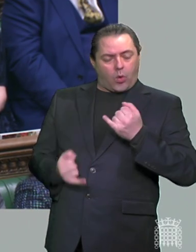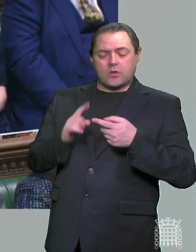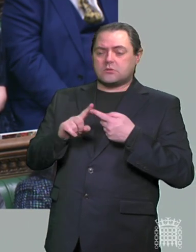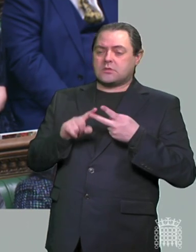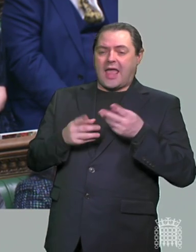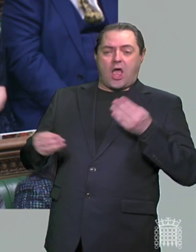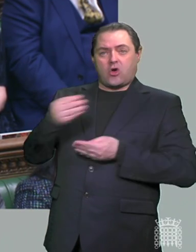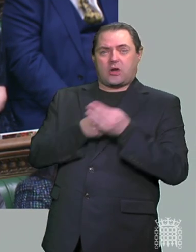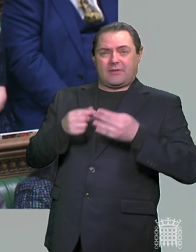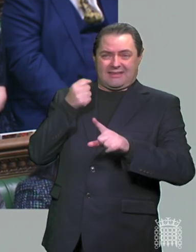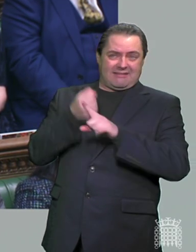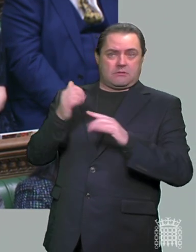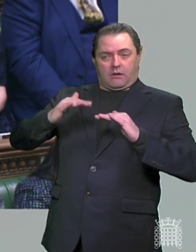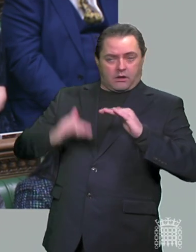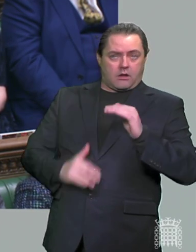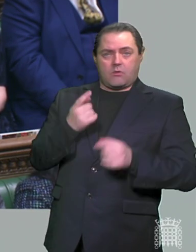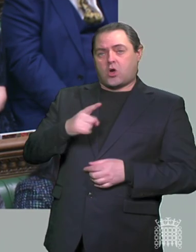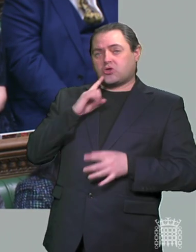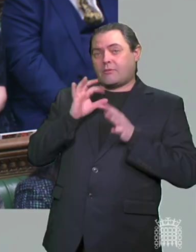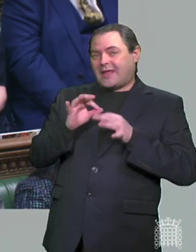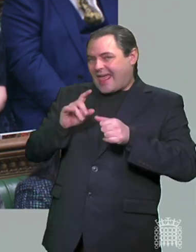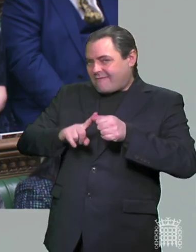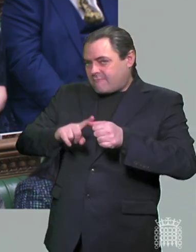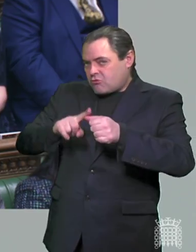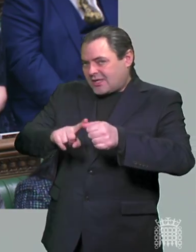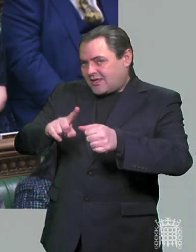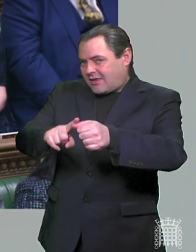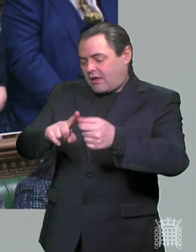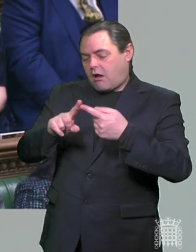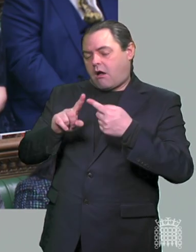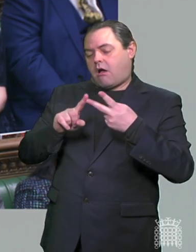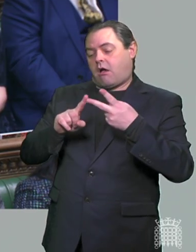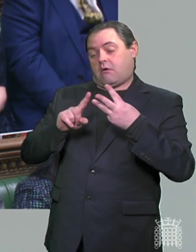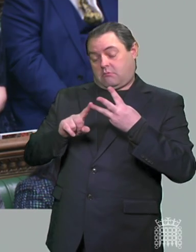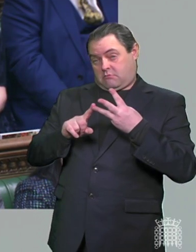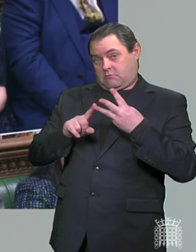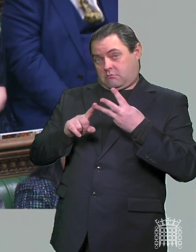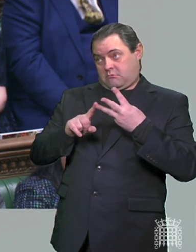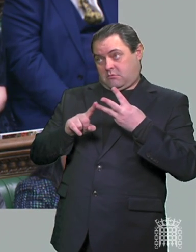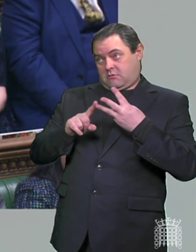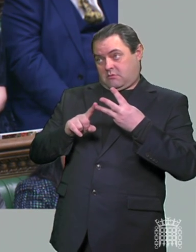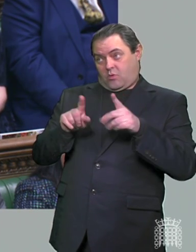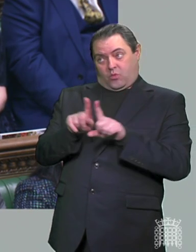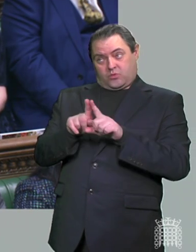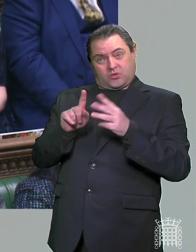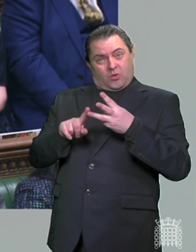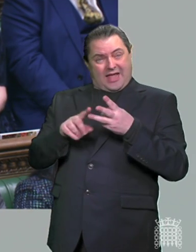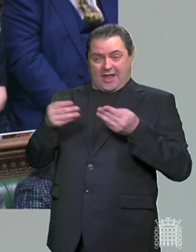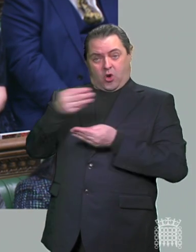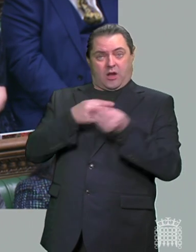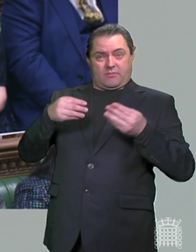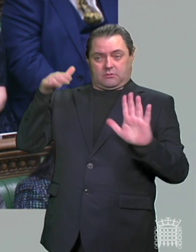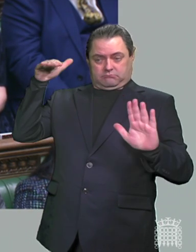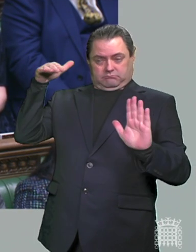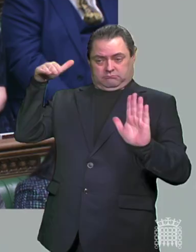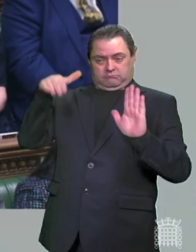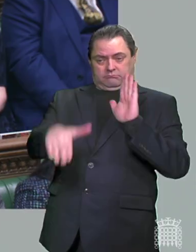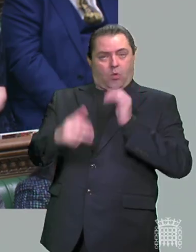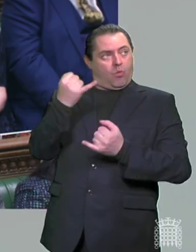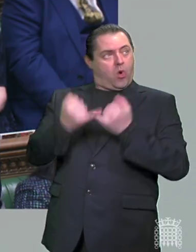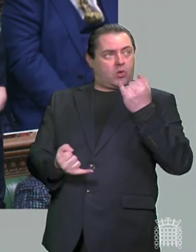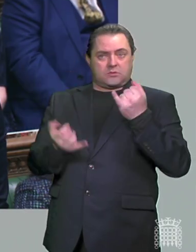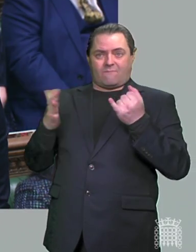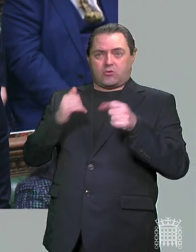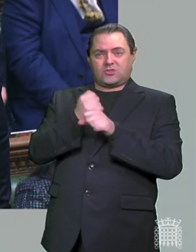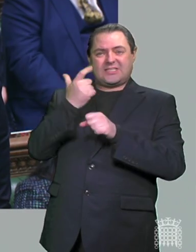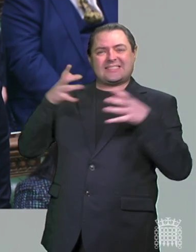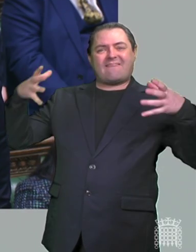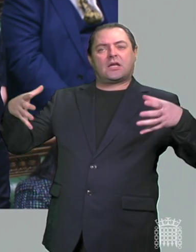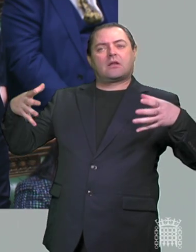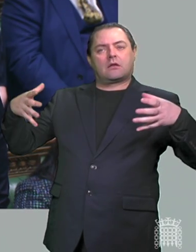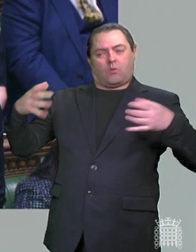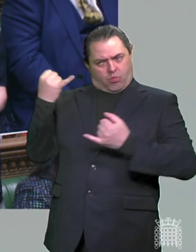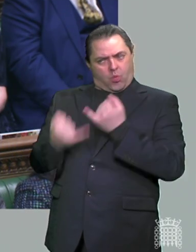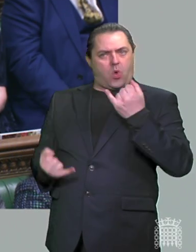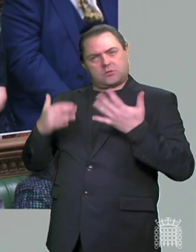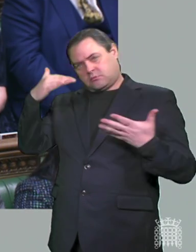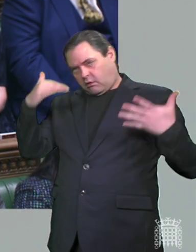of £100 billion each year and, of course, the UK is expected to have the worst-performing economy of all advanced nations.